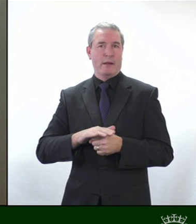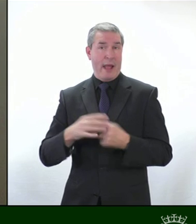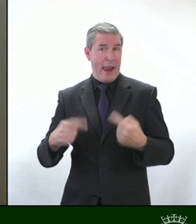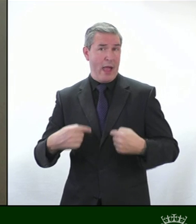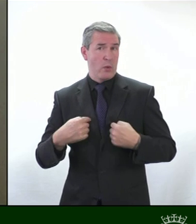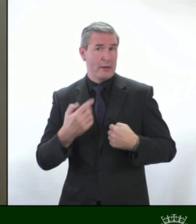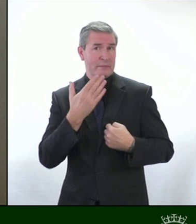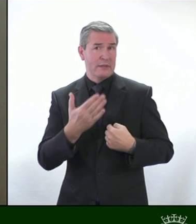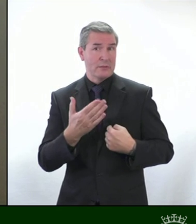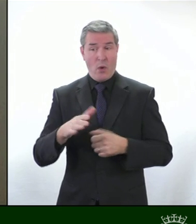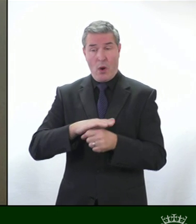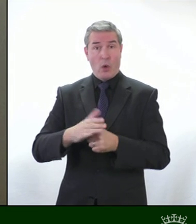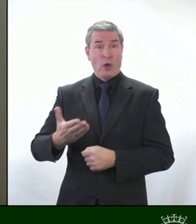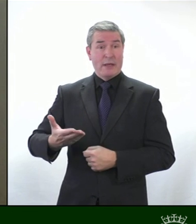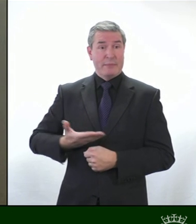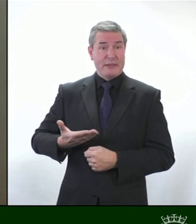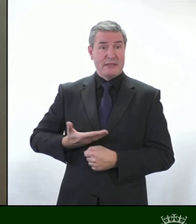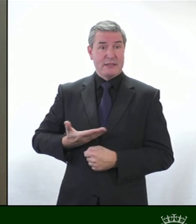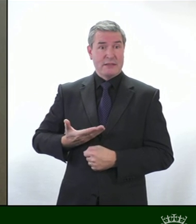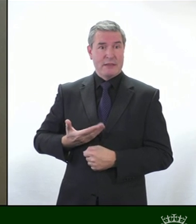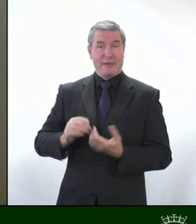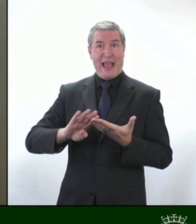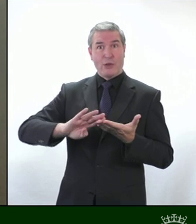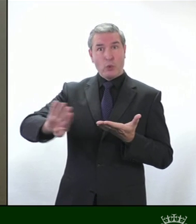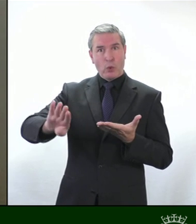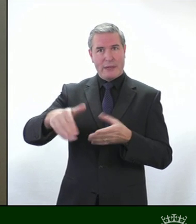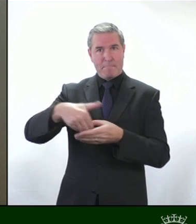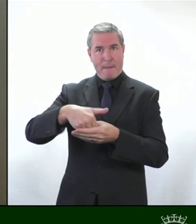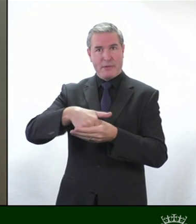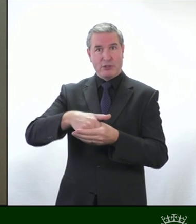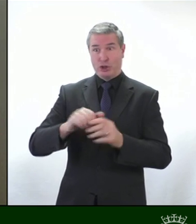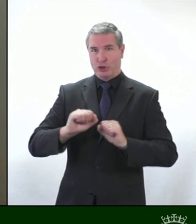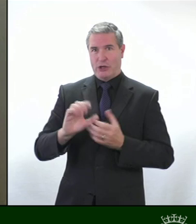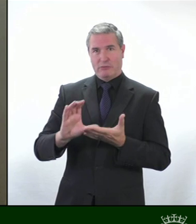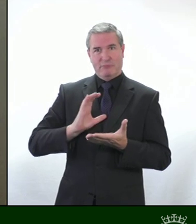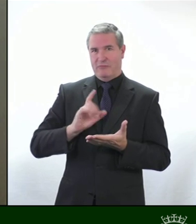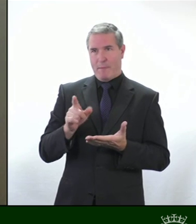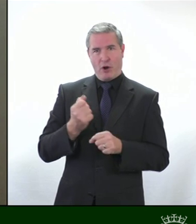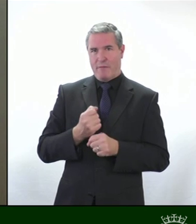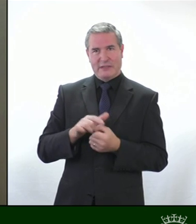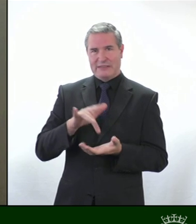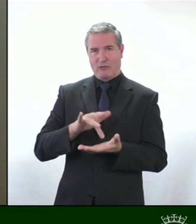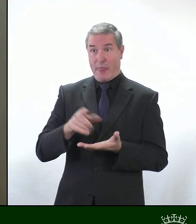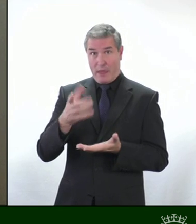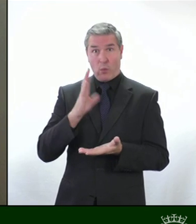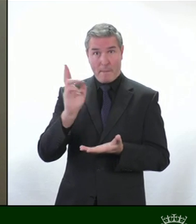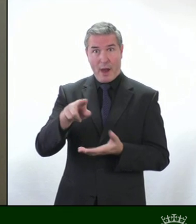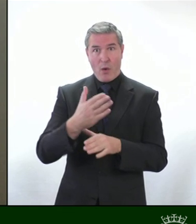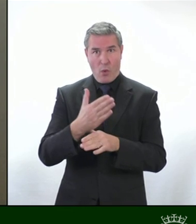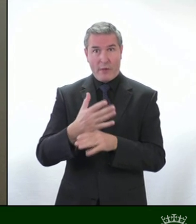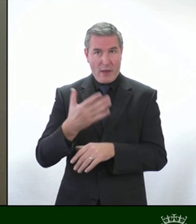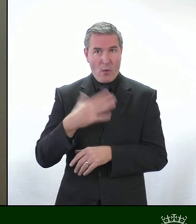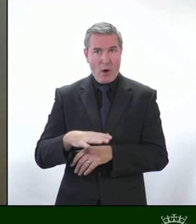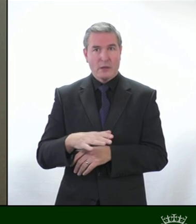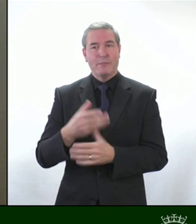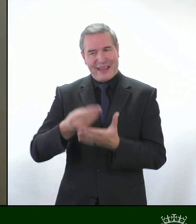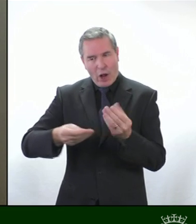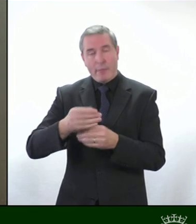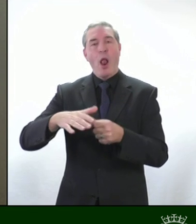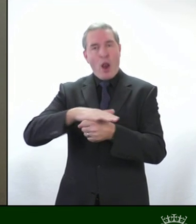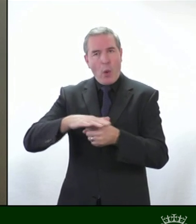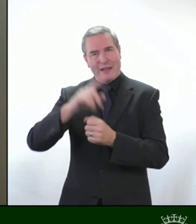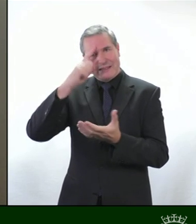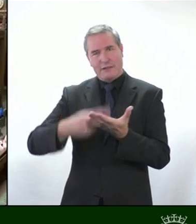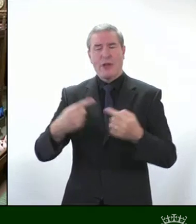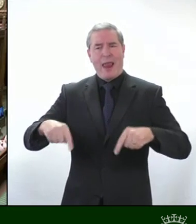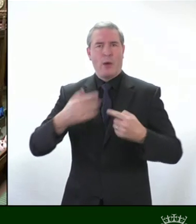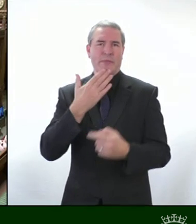Local businesses in Lincoln, including some ExcludedUK members who have yet to receive any support, are desperate to get back to work and to fire up our UK economy.